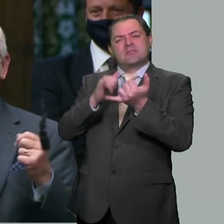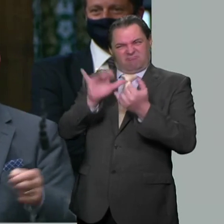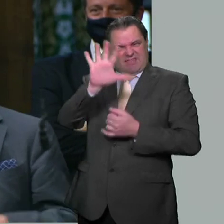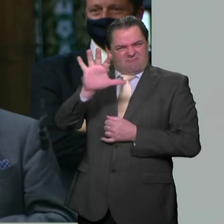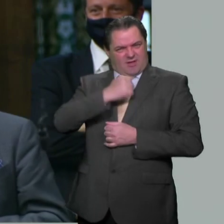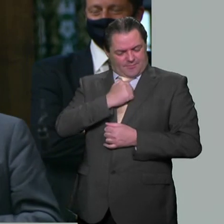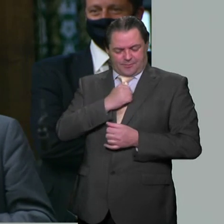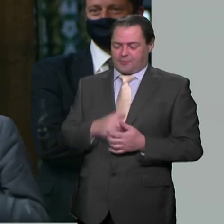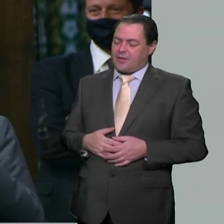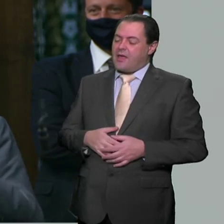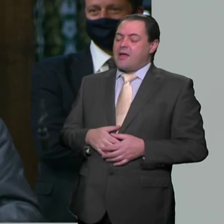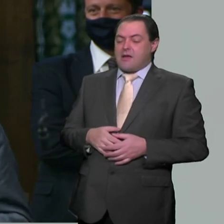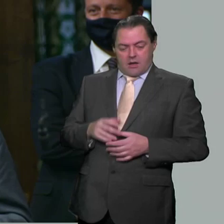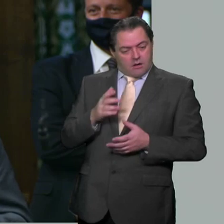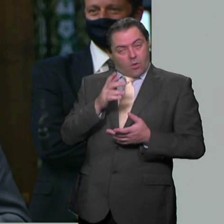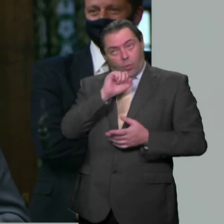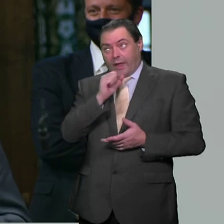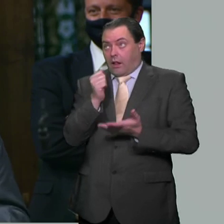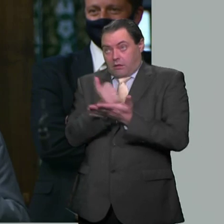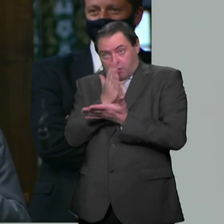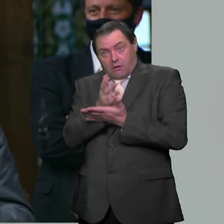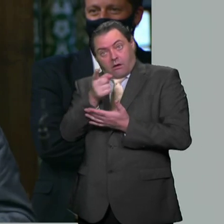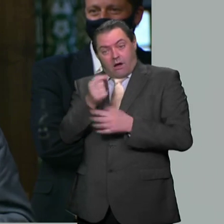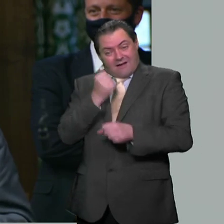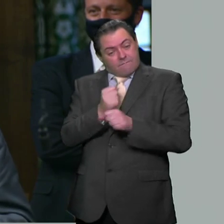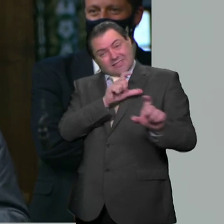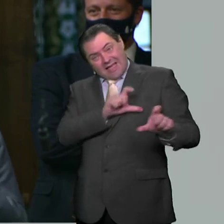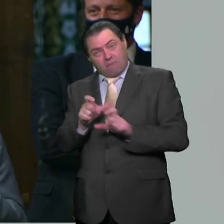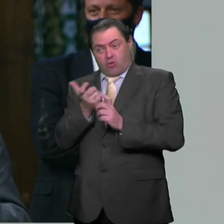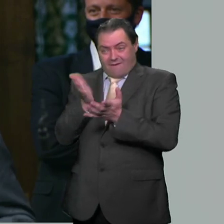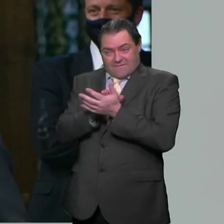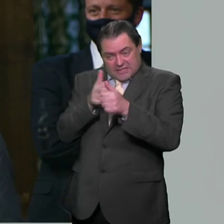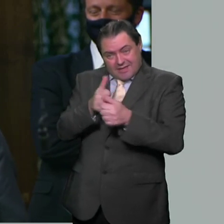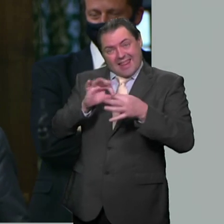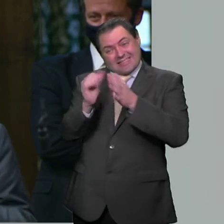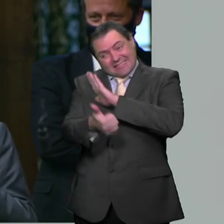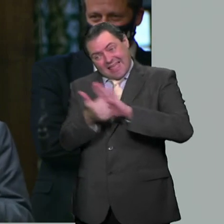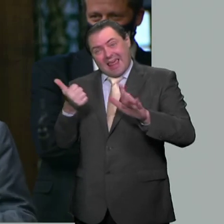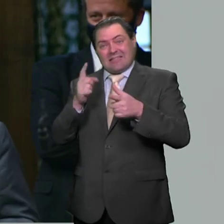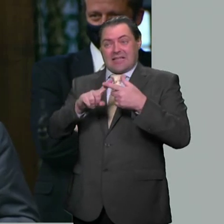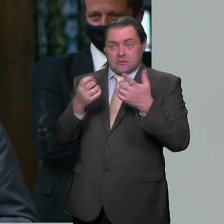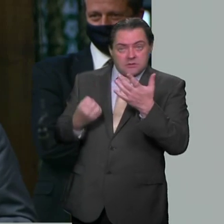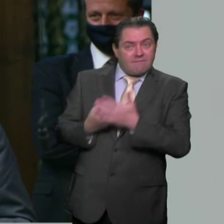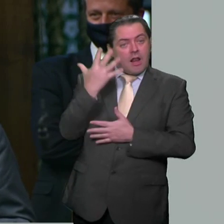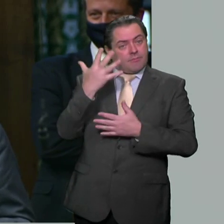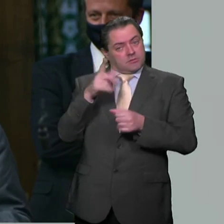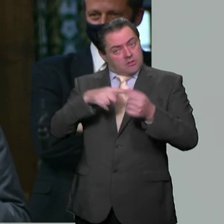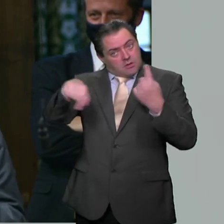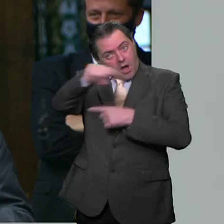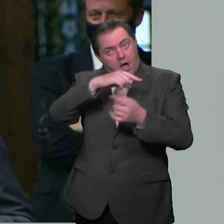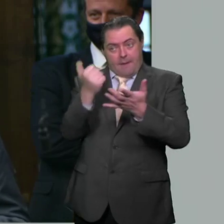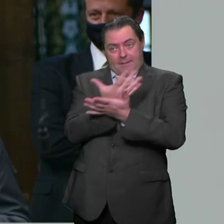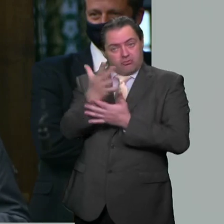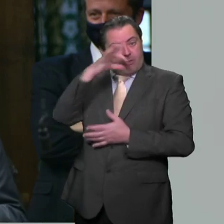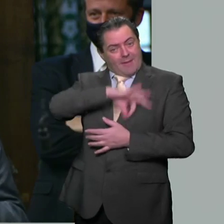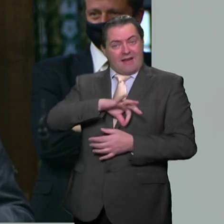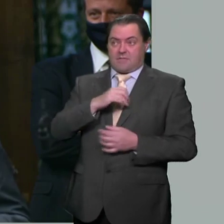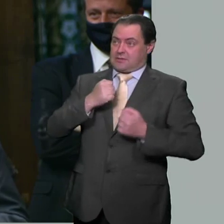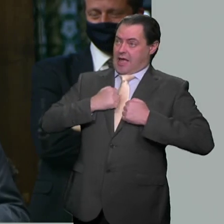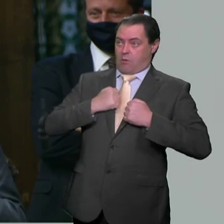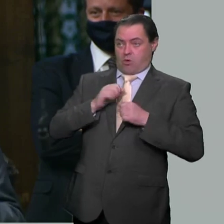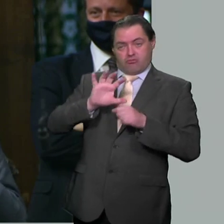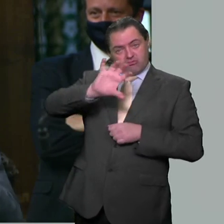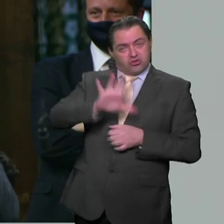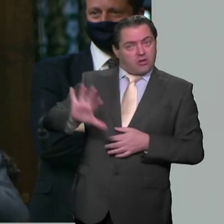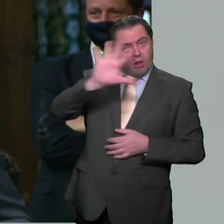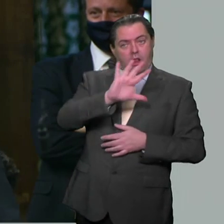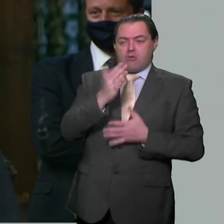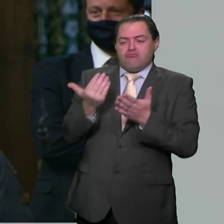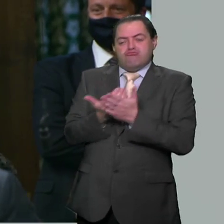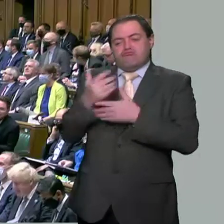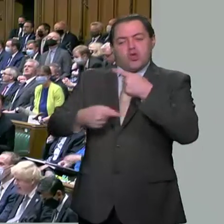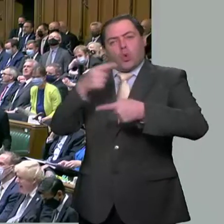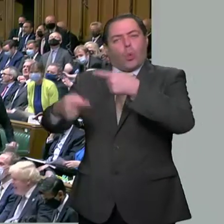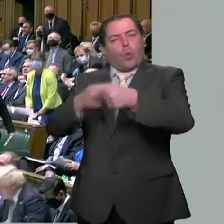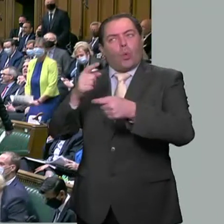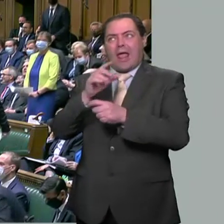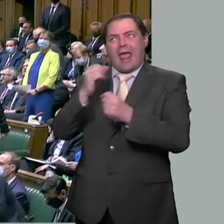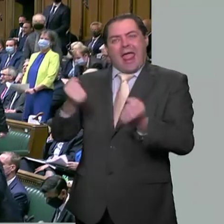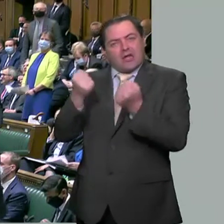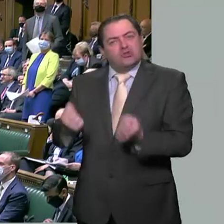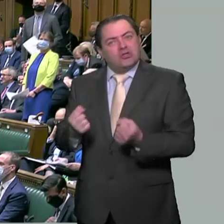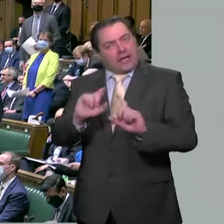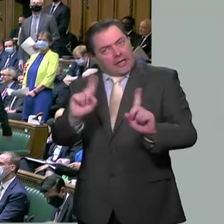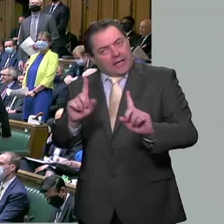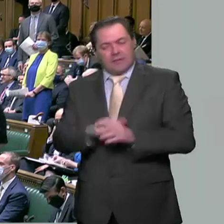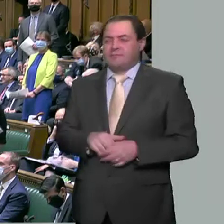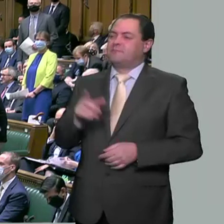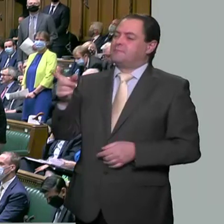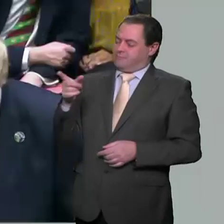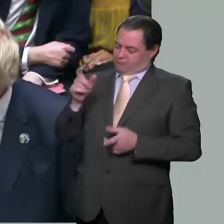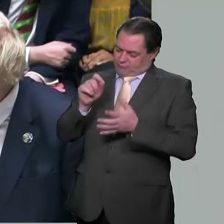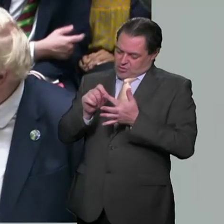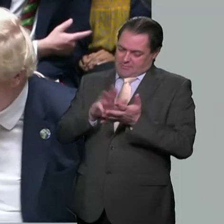Will the Prime Minister give an assurance that the Government will continue to invest in the skills and development of our young people in order to benefit the renewable energy sector?